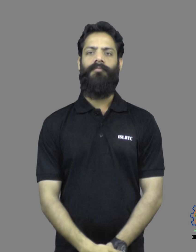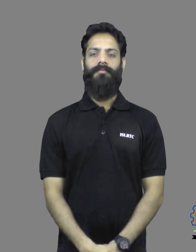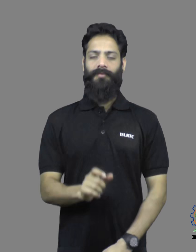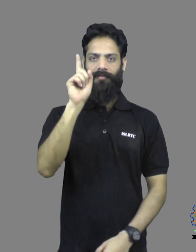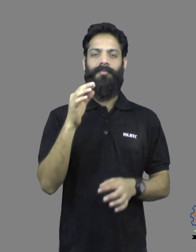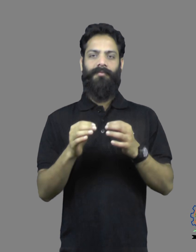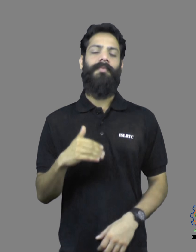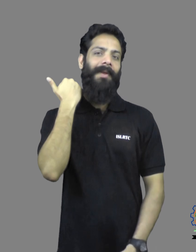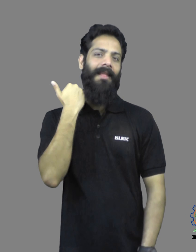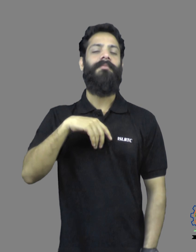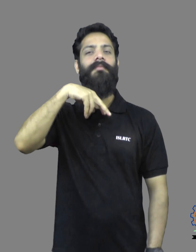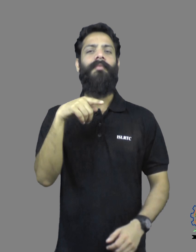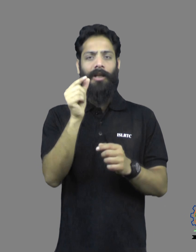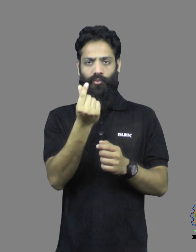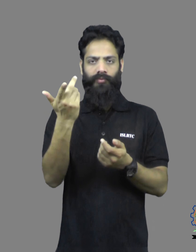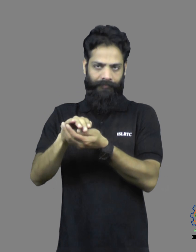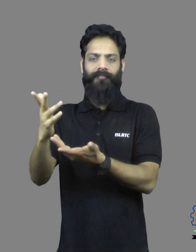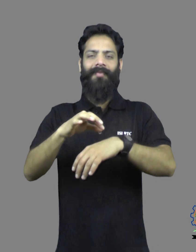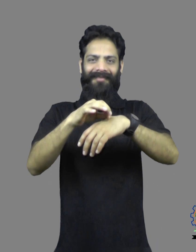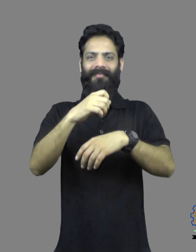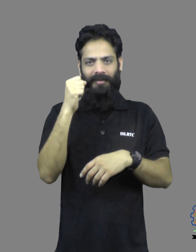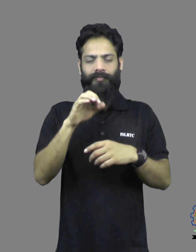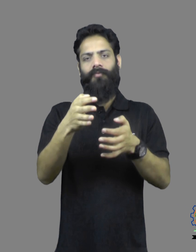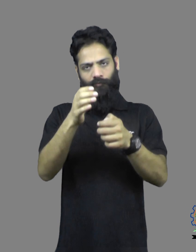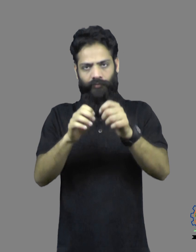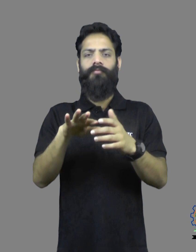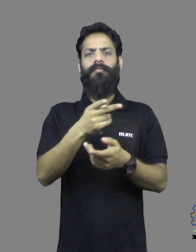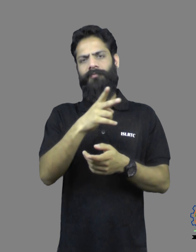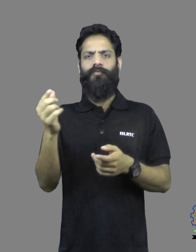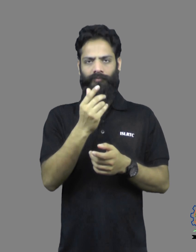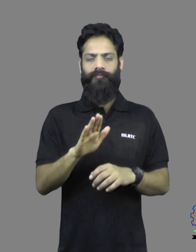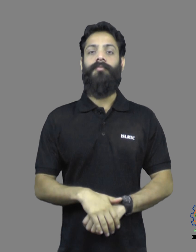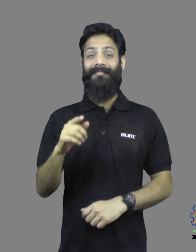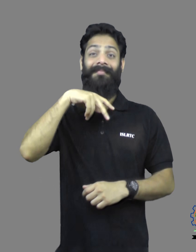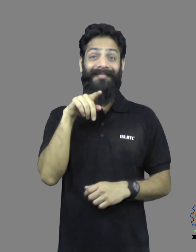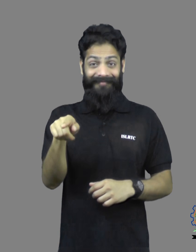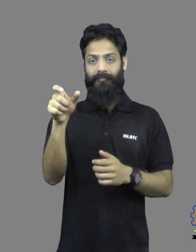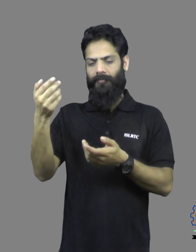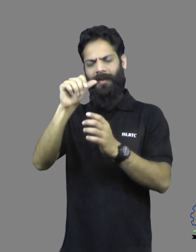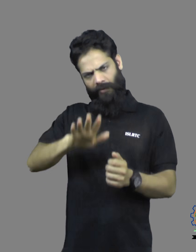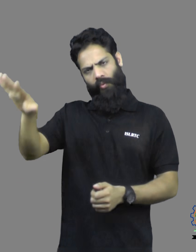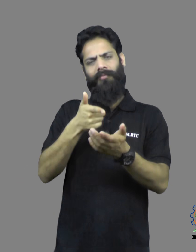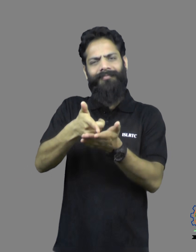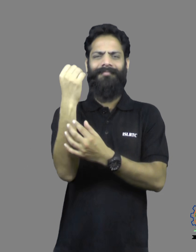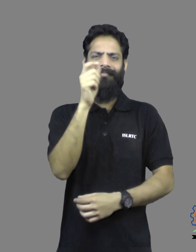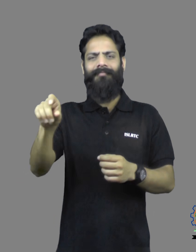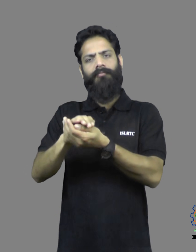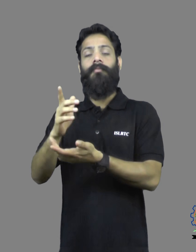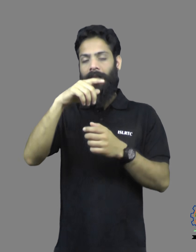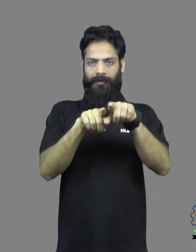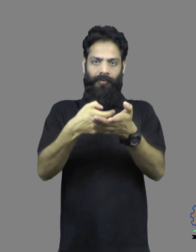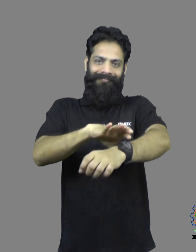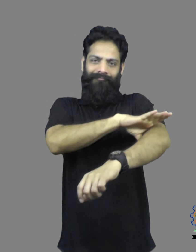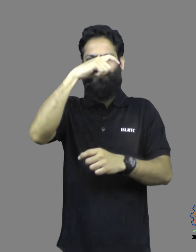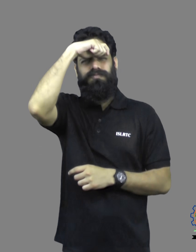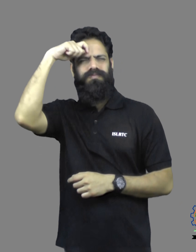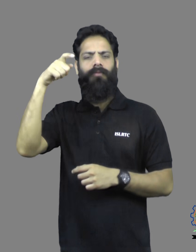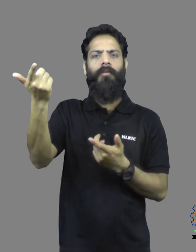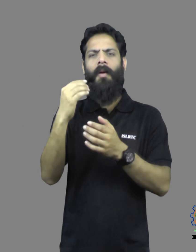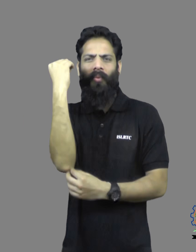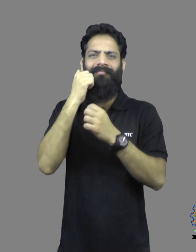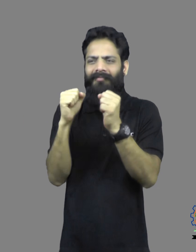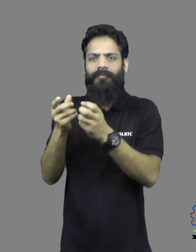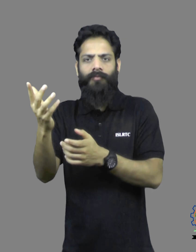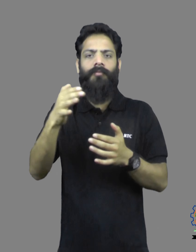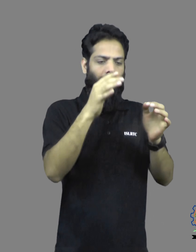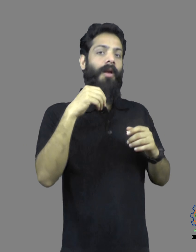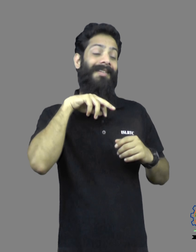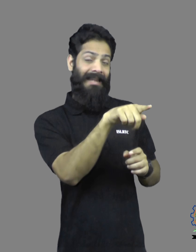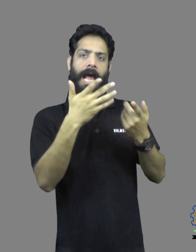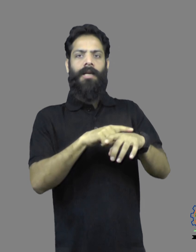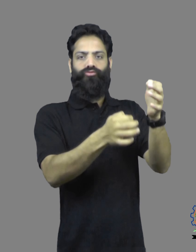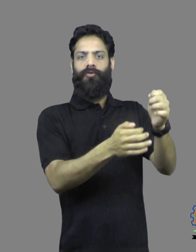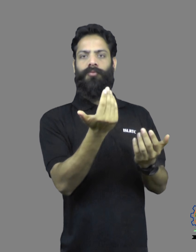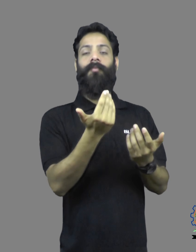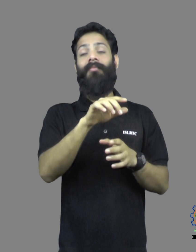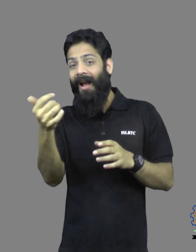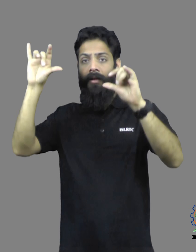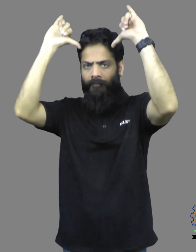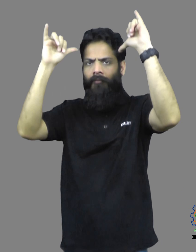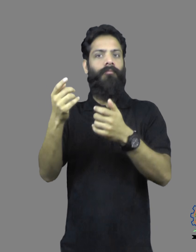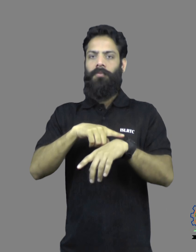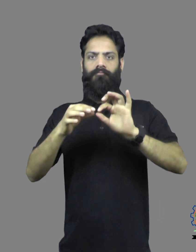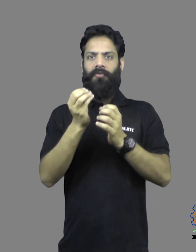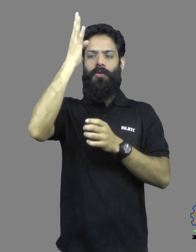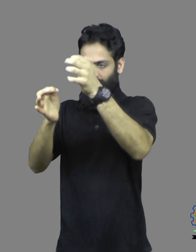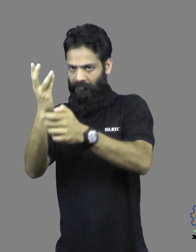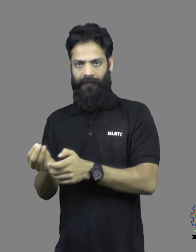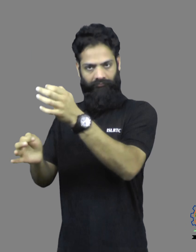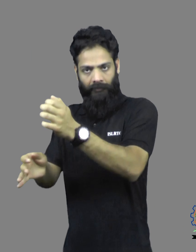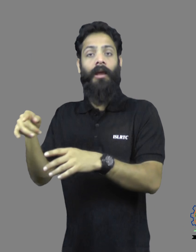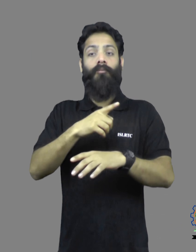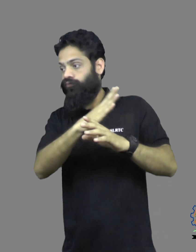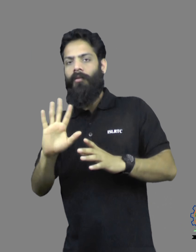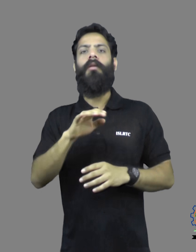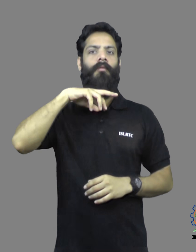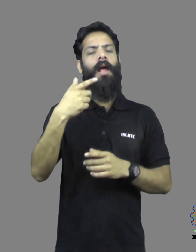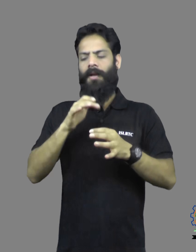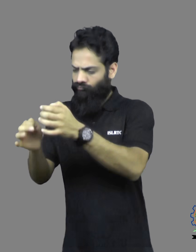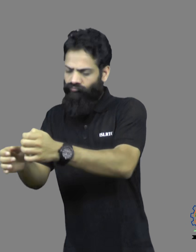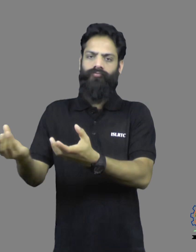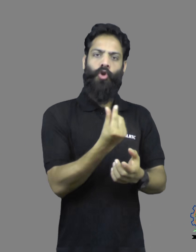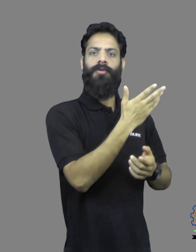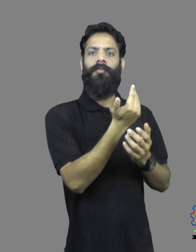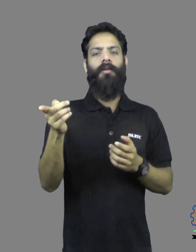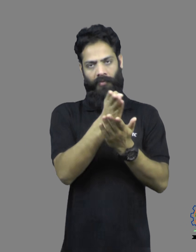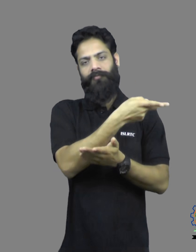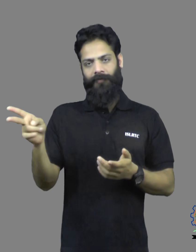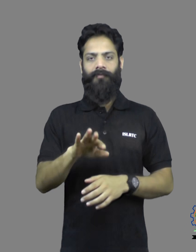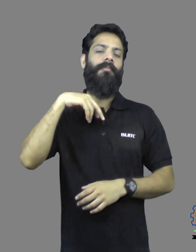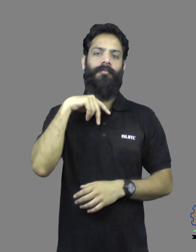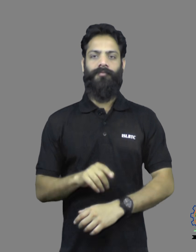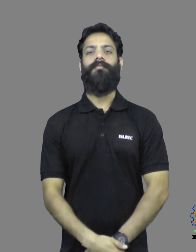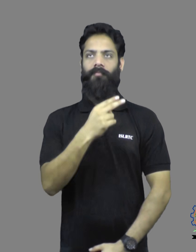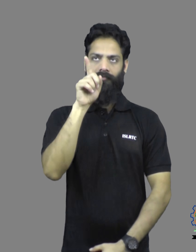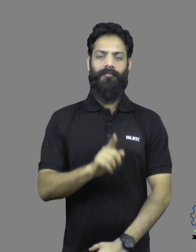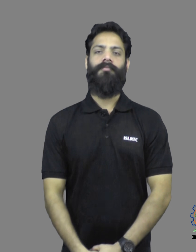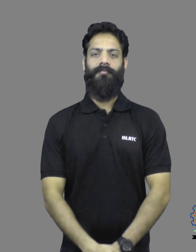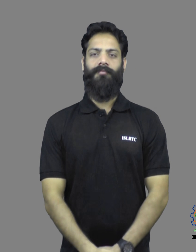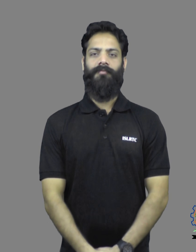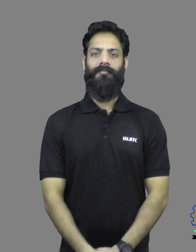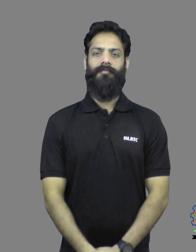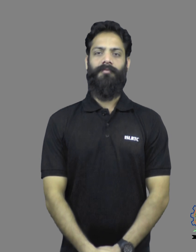Goat Farming